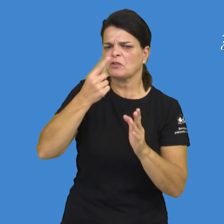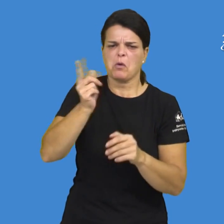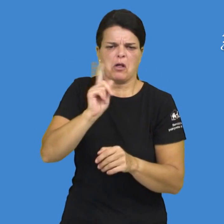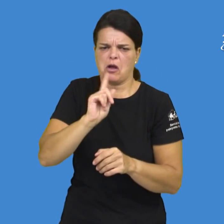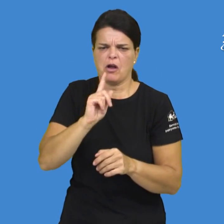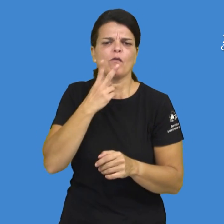no